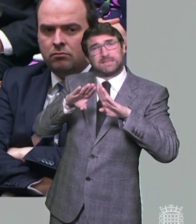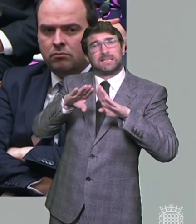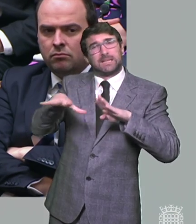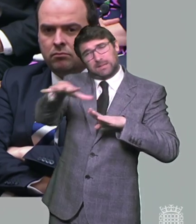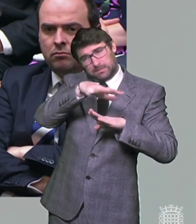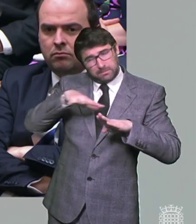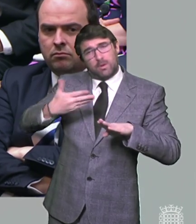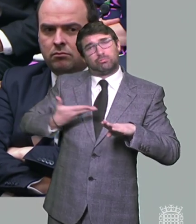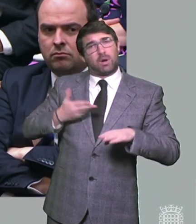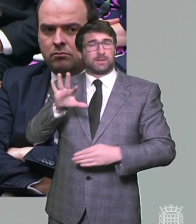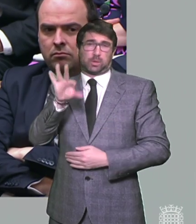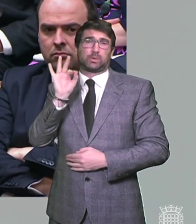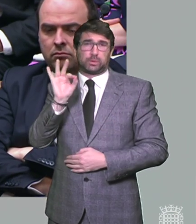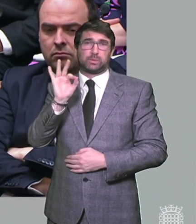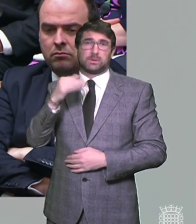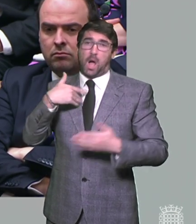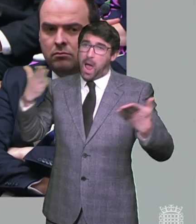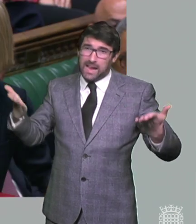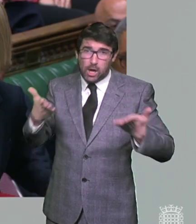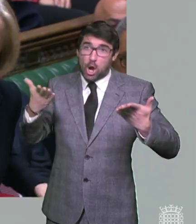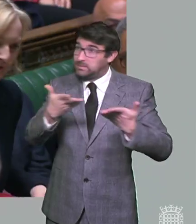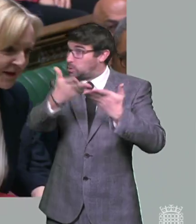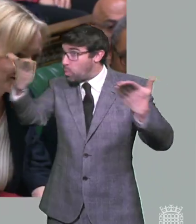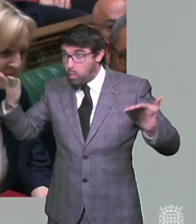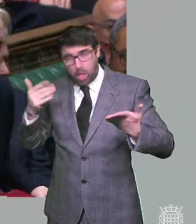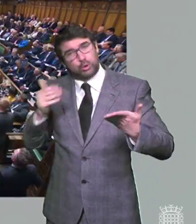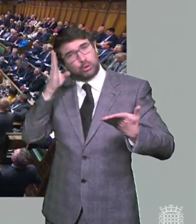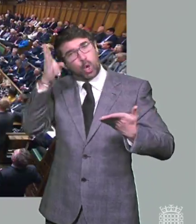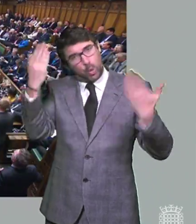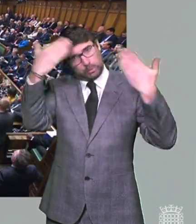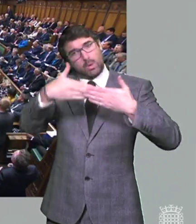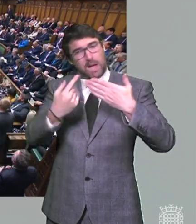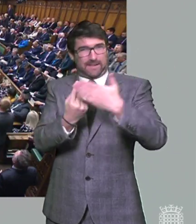I do encourage colleagues from all sides of the House to attend the event tonight.